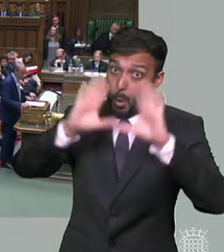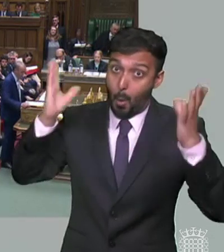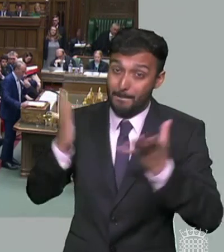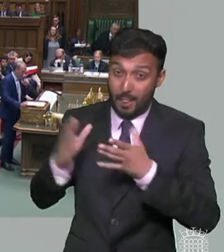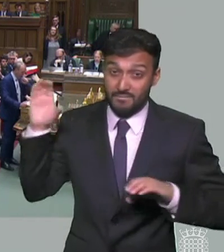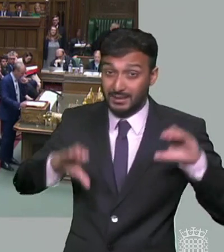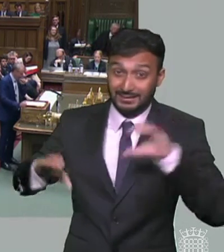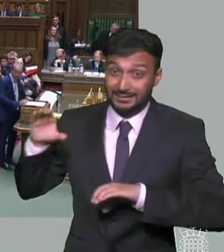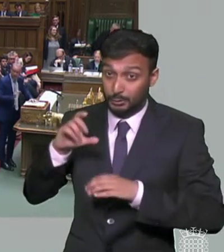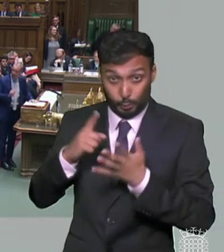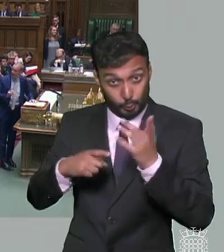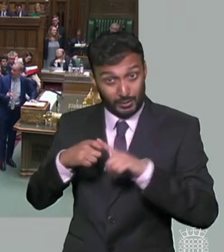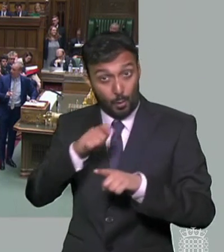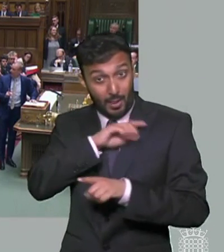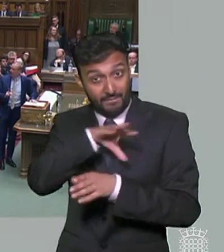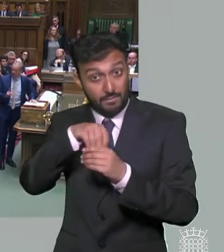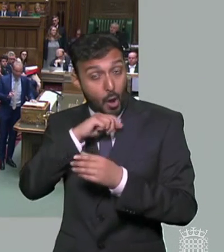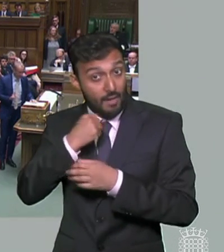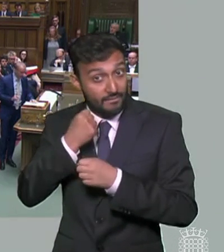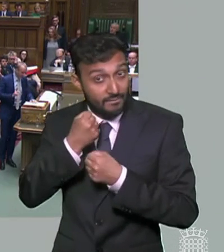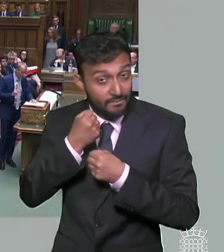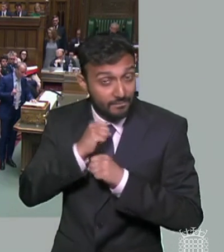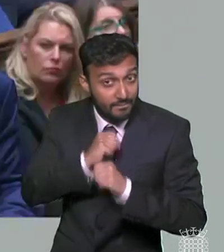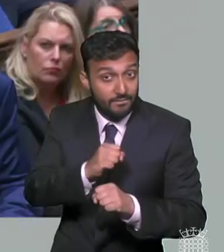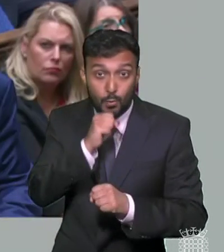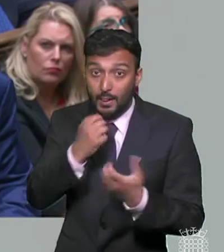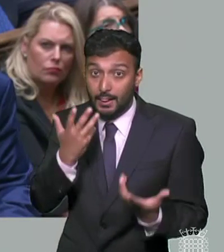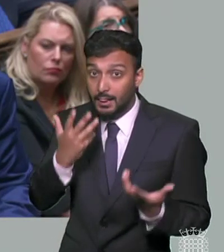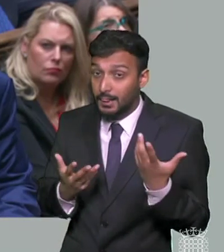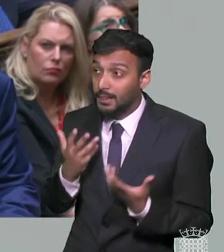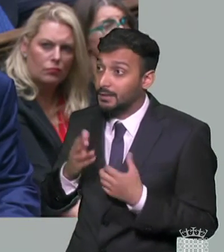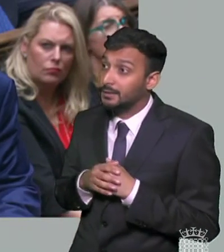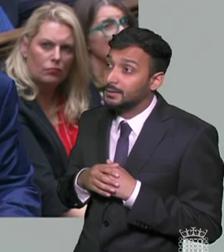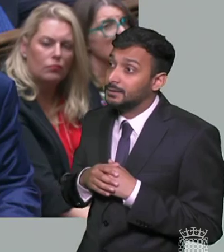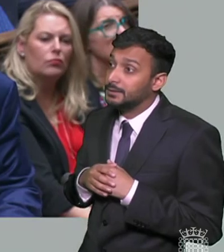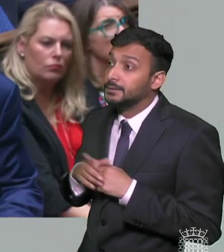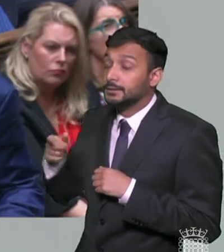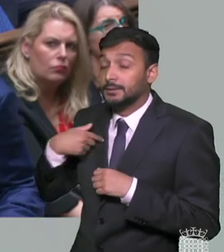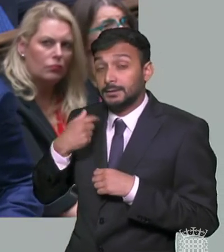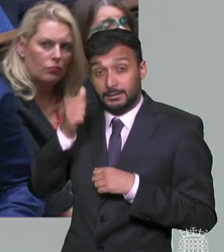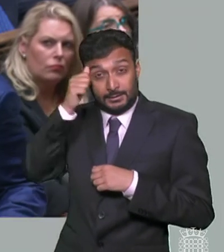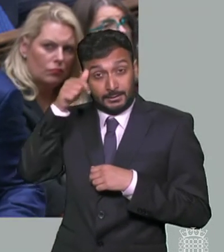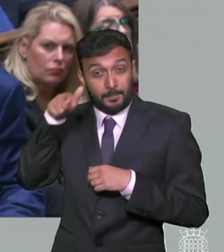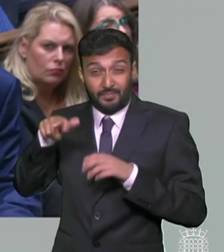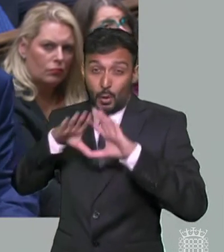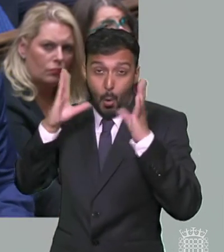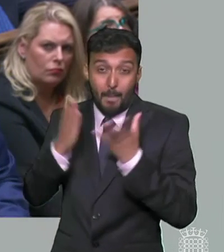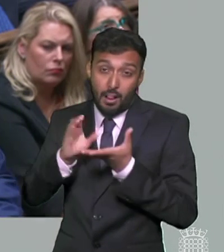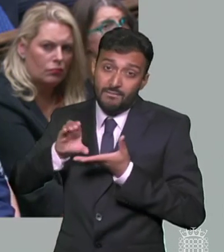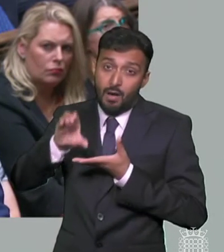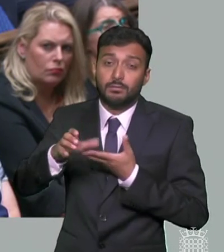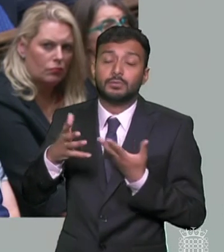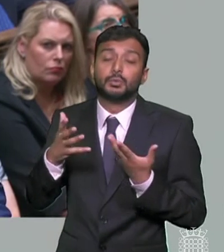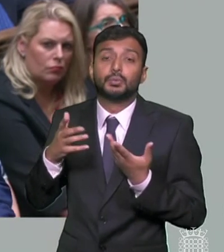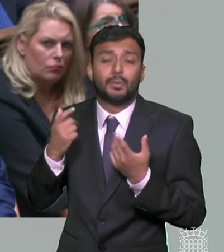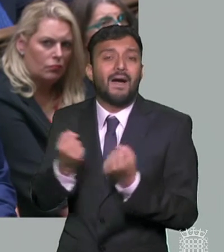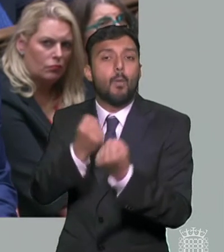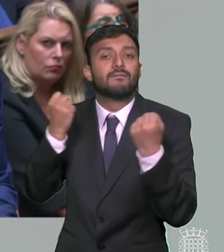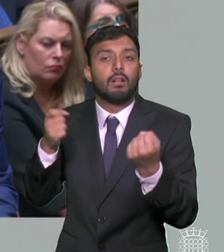I know from working in the Foreign Office just how powerful the Global Fund is; it is a very high-performing international organisation.